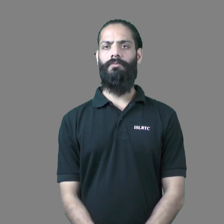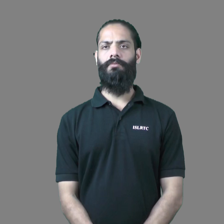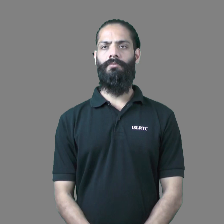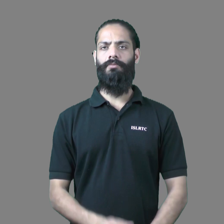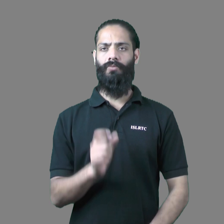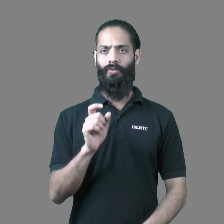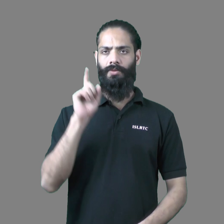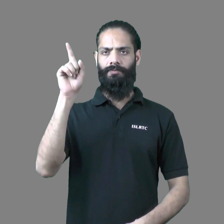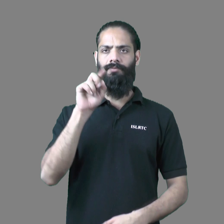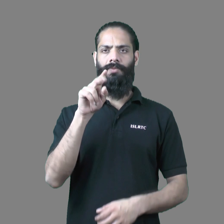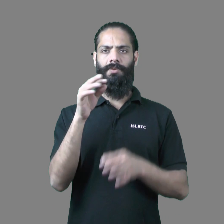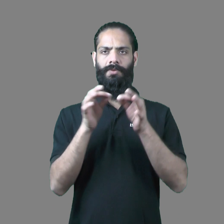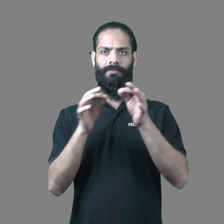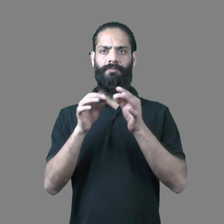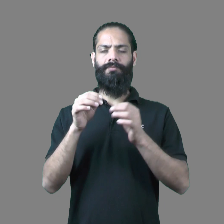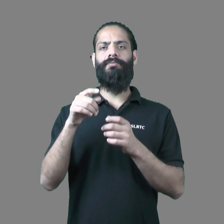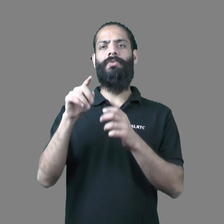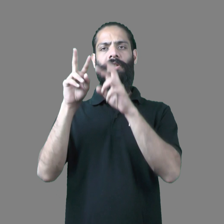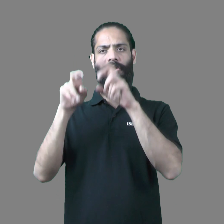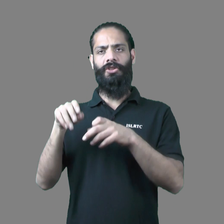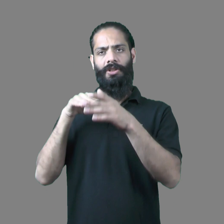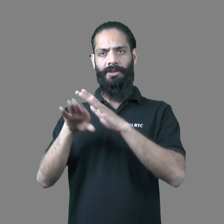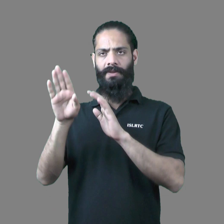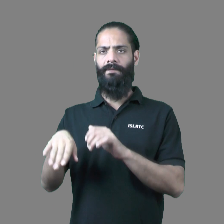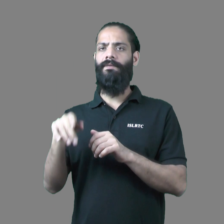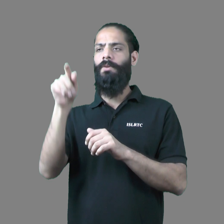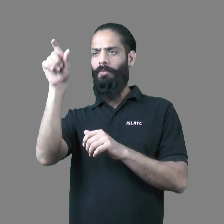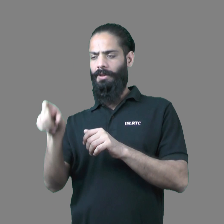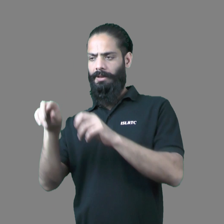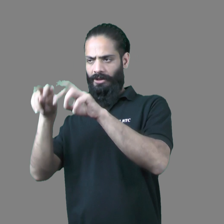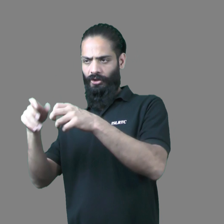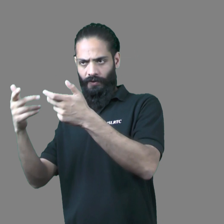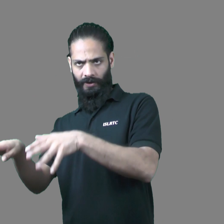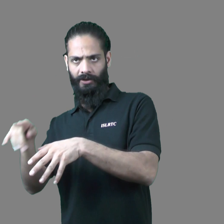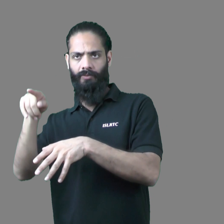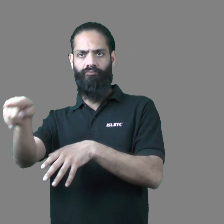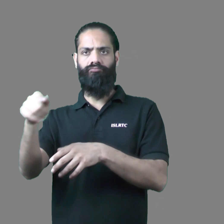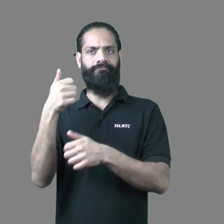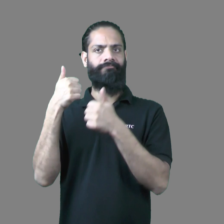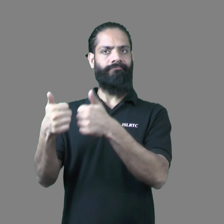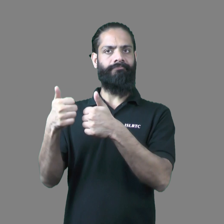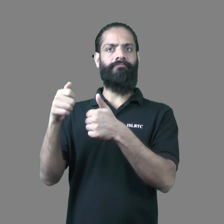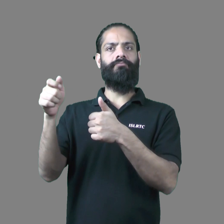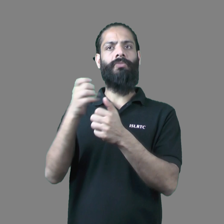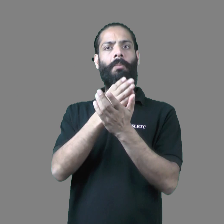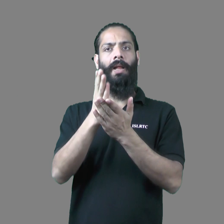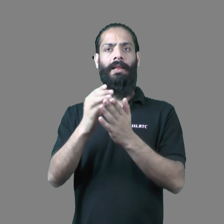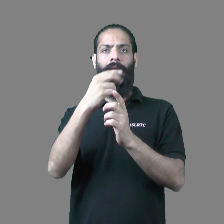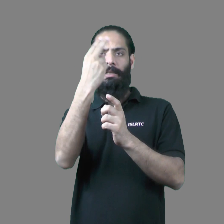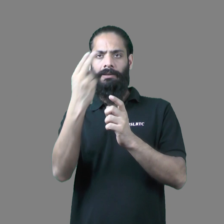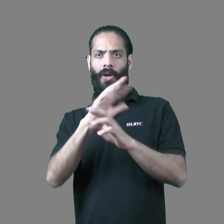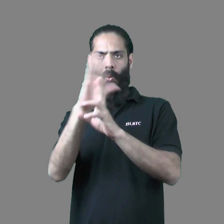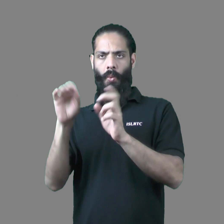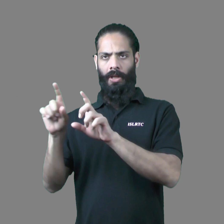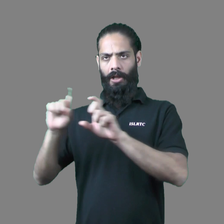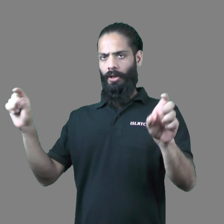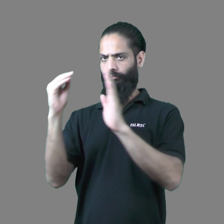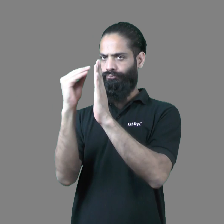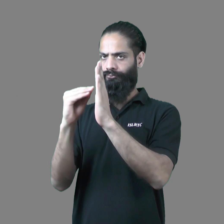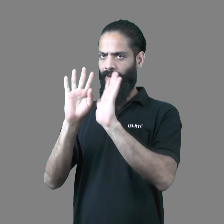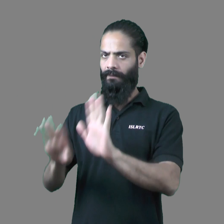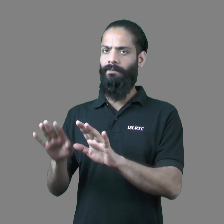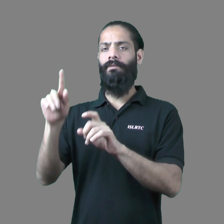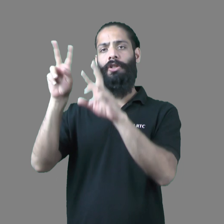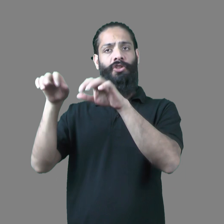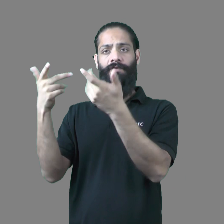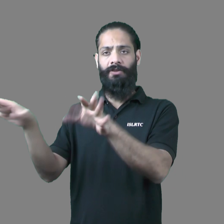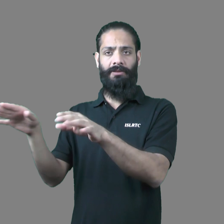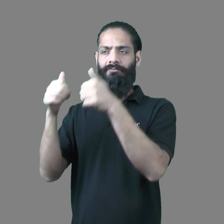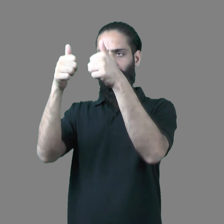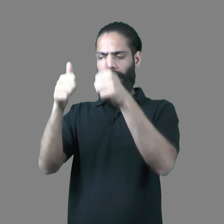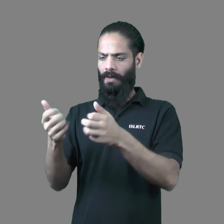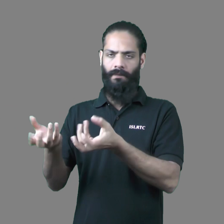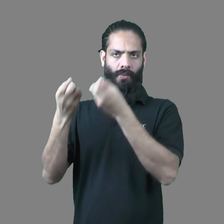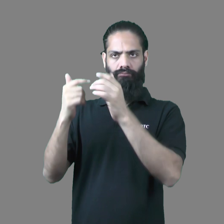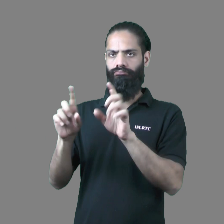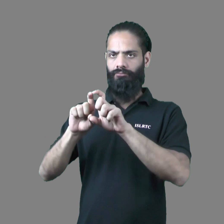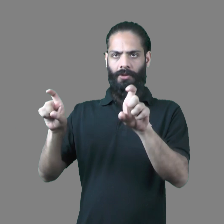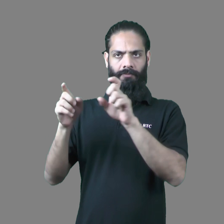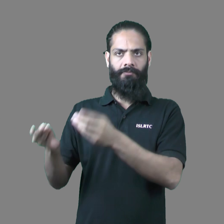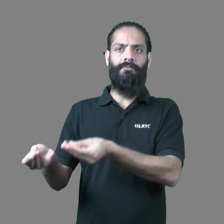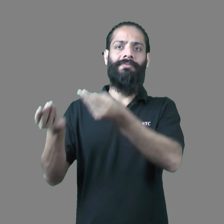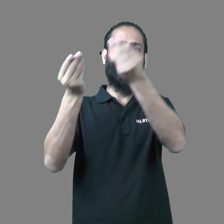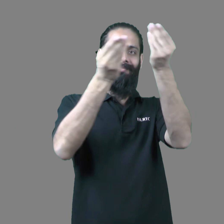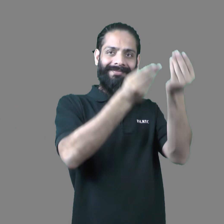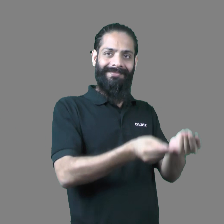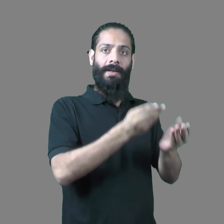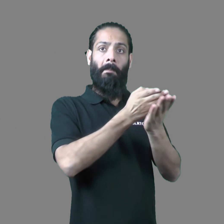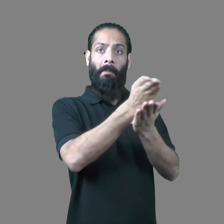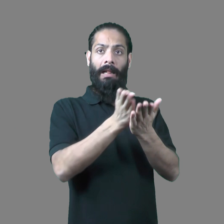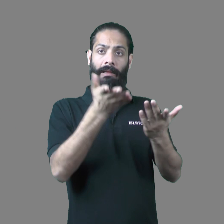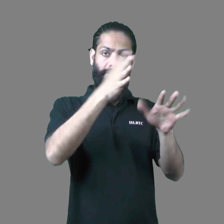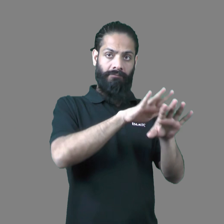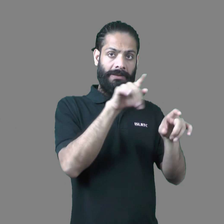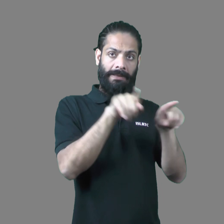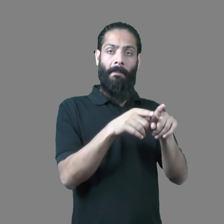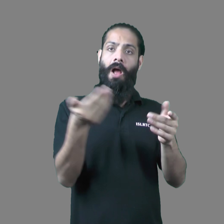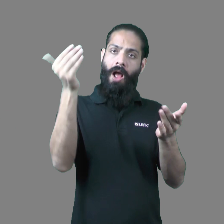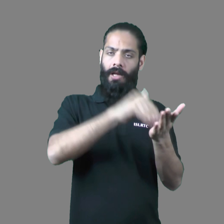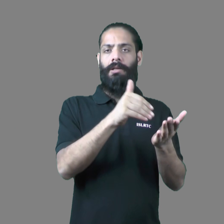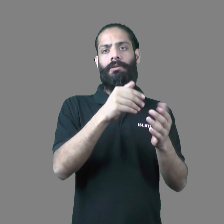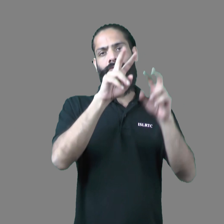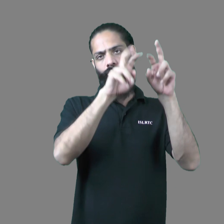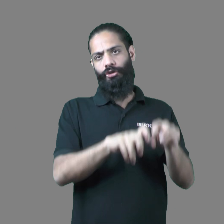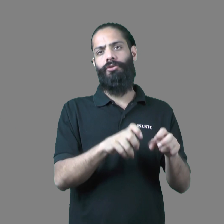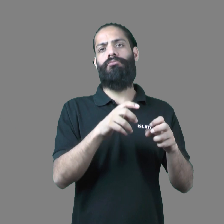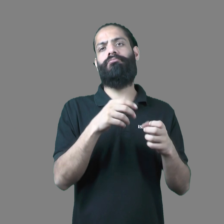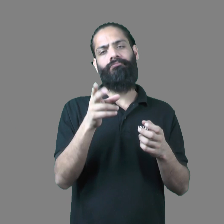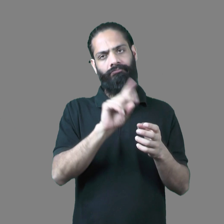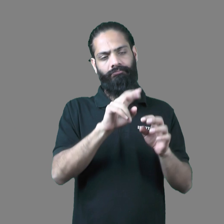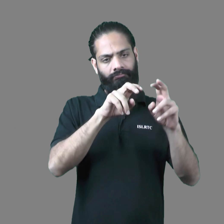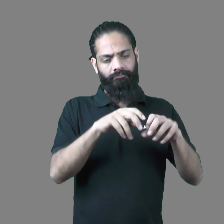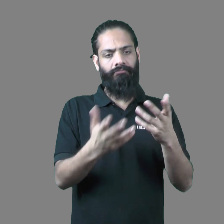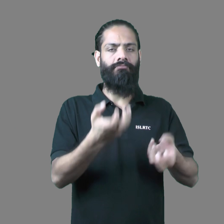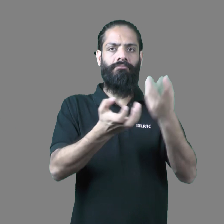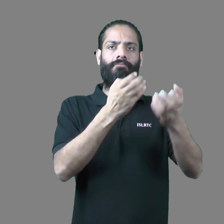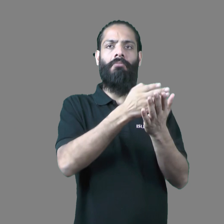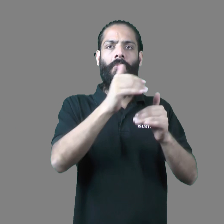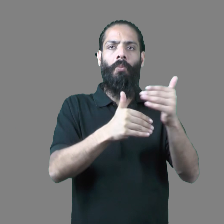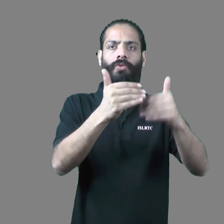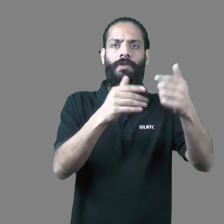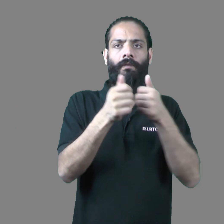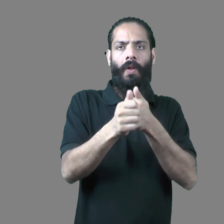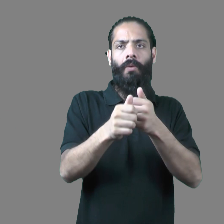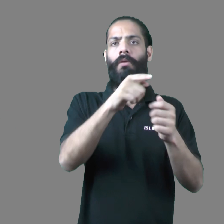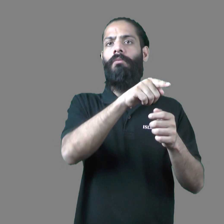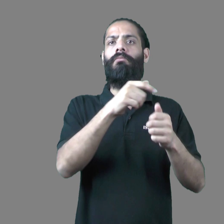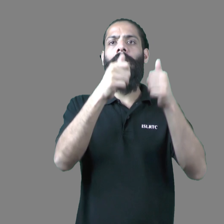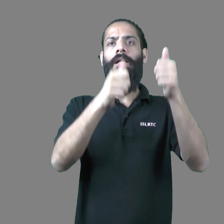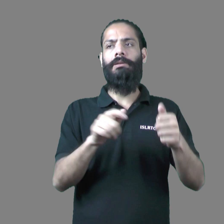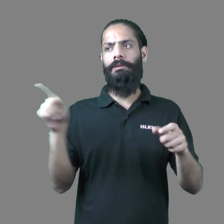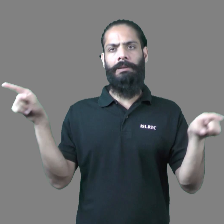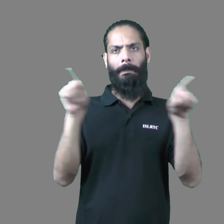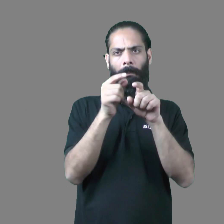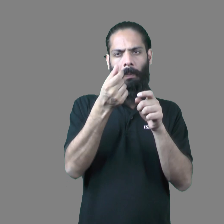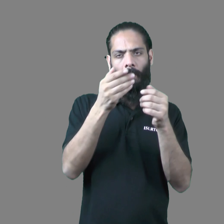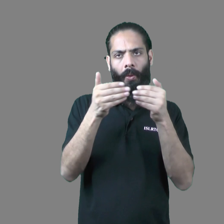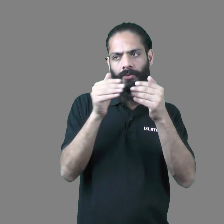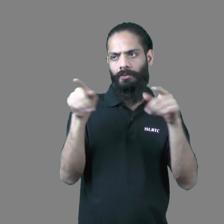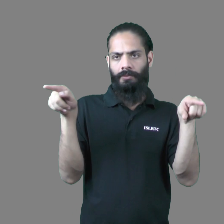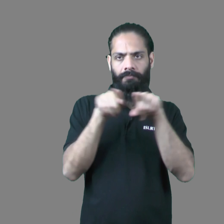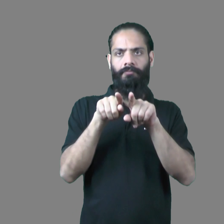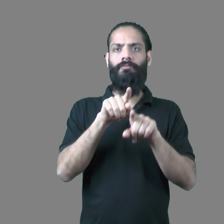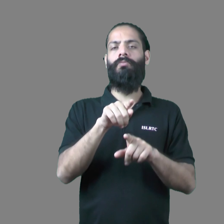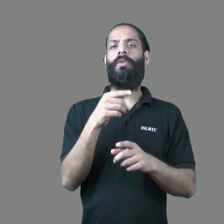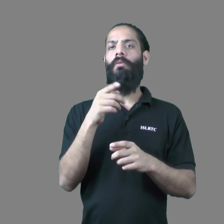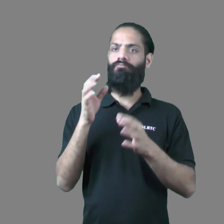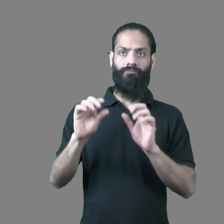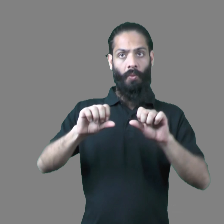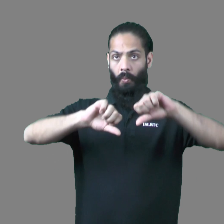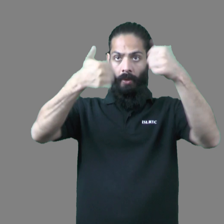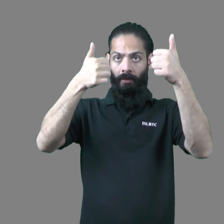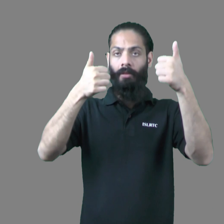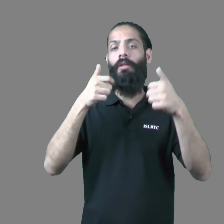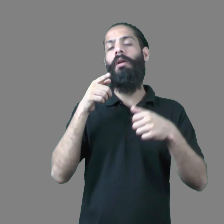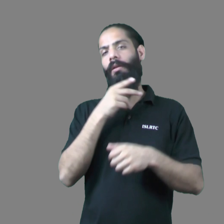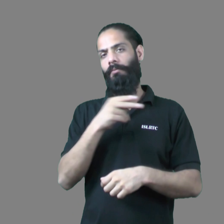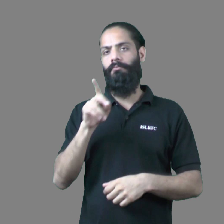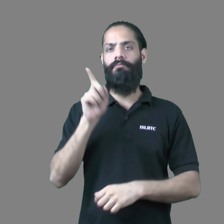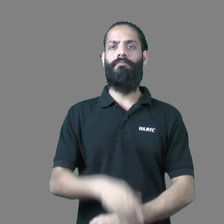Reliability